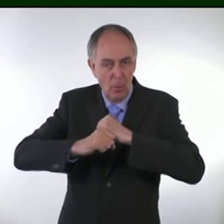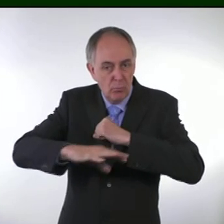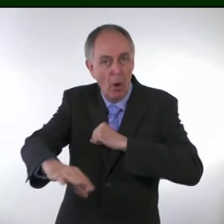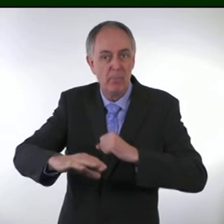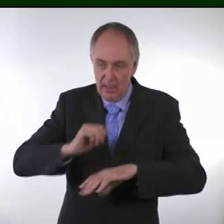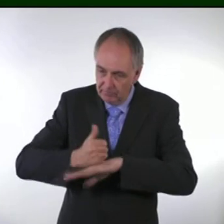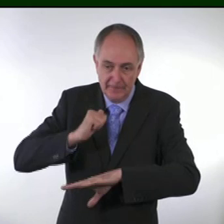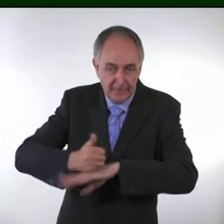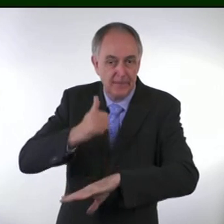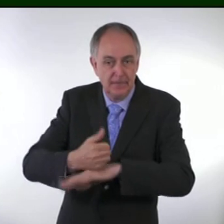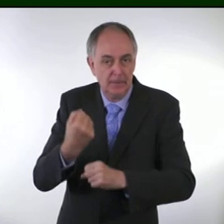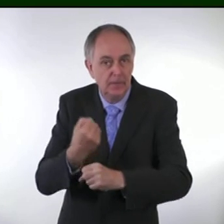I thank them with her.